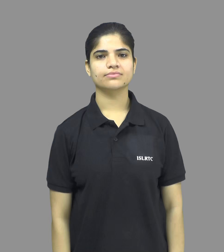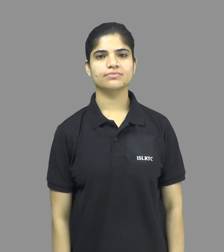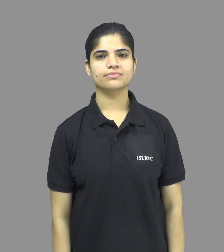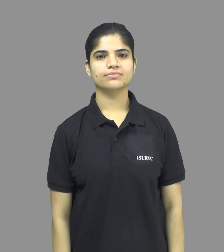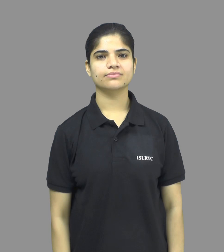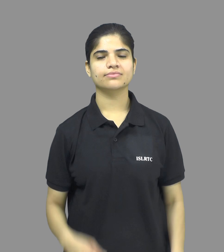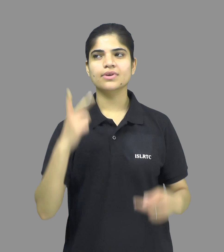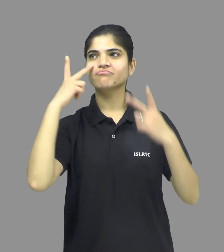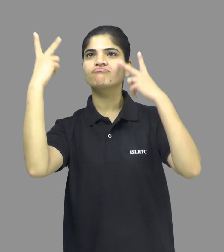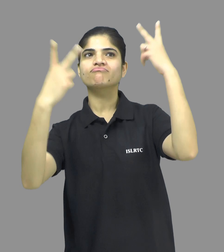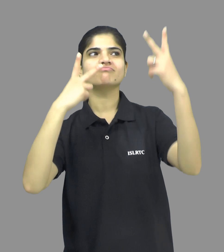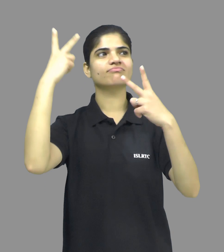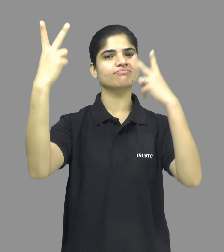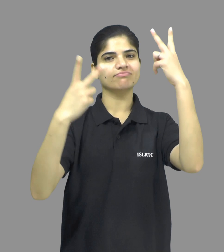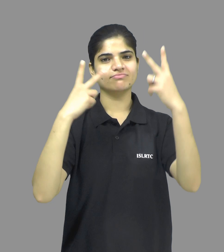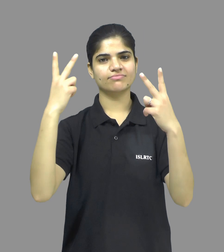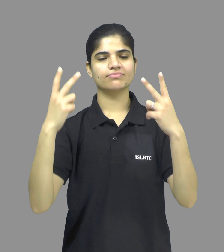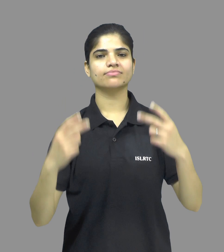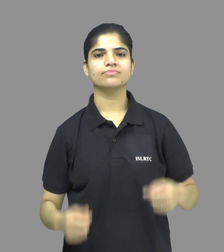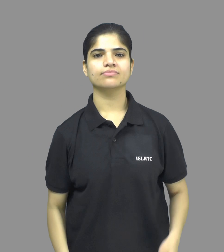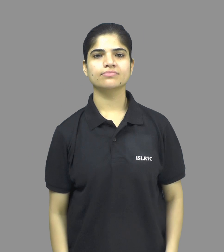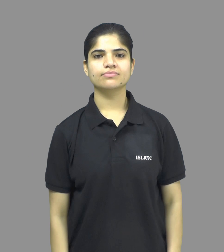Visit